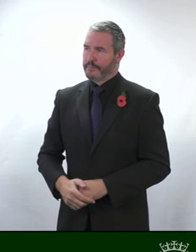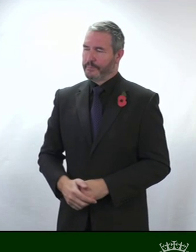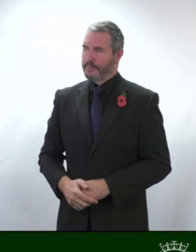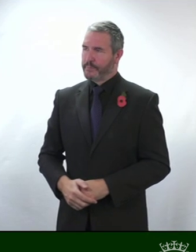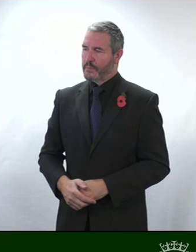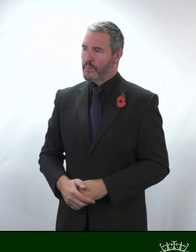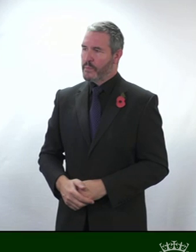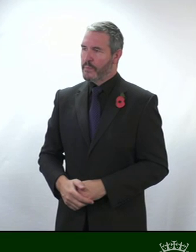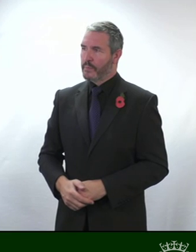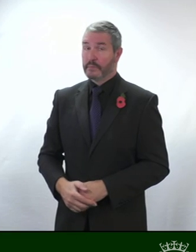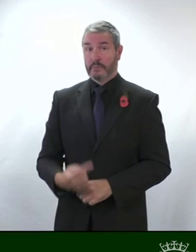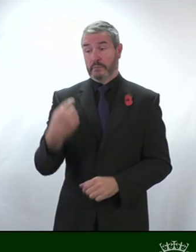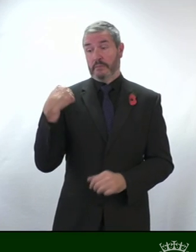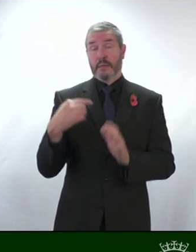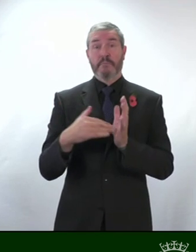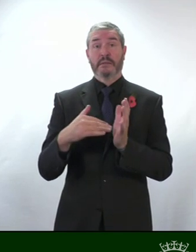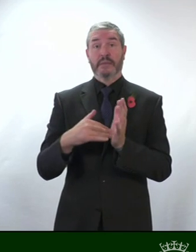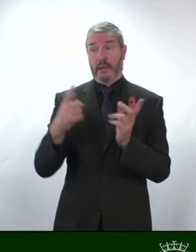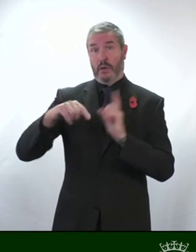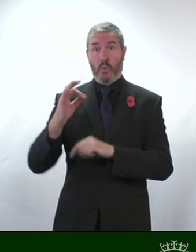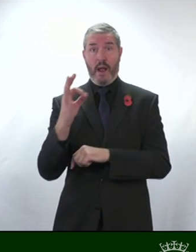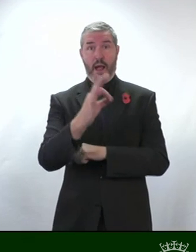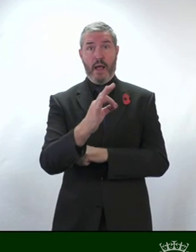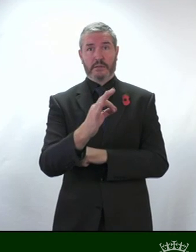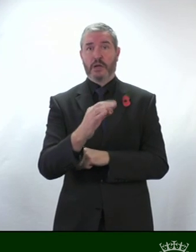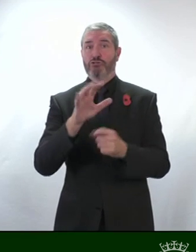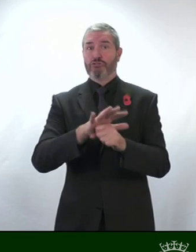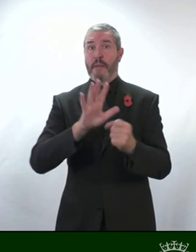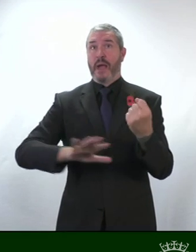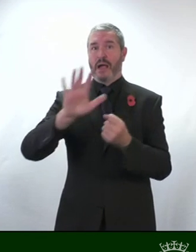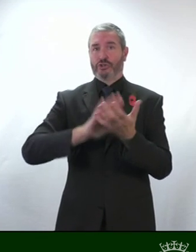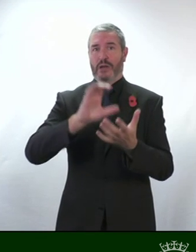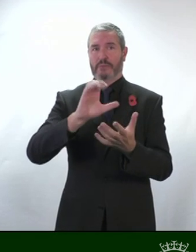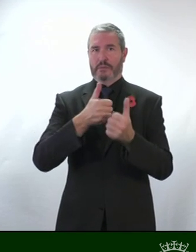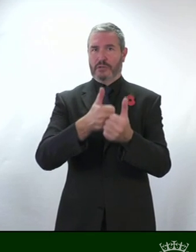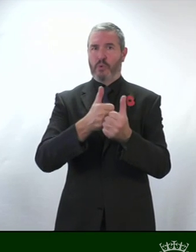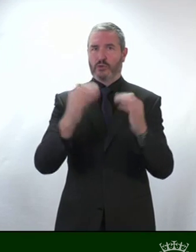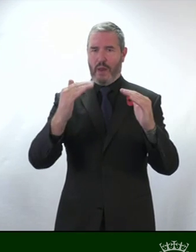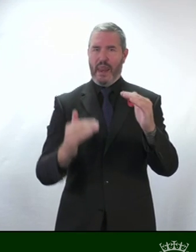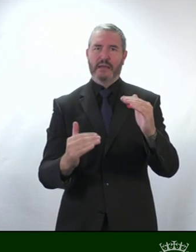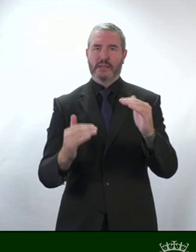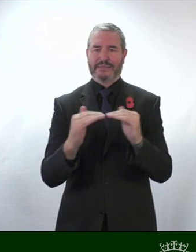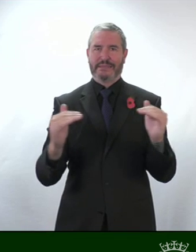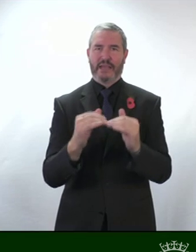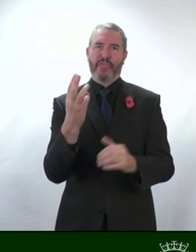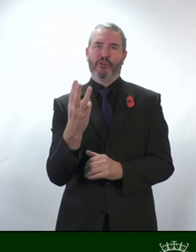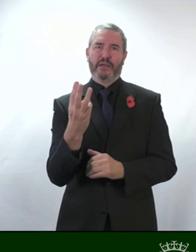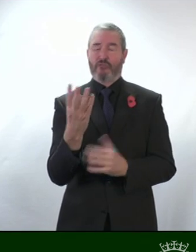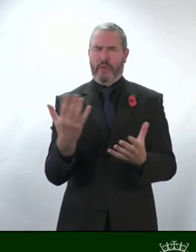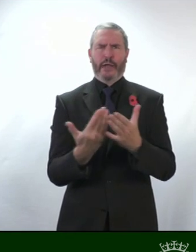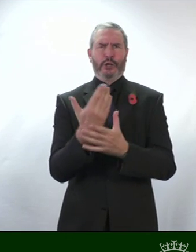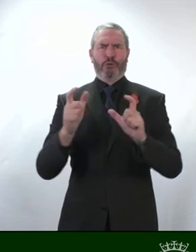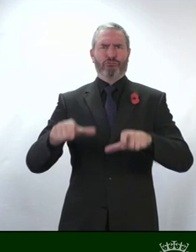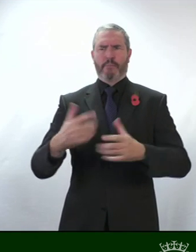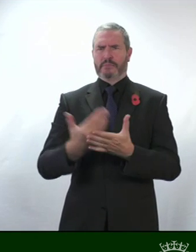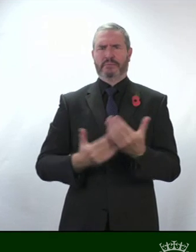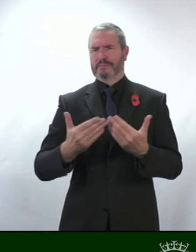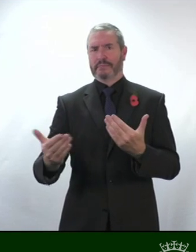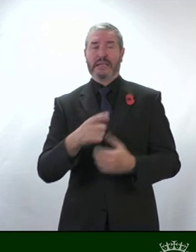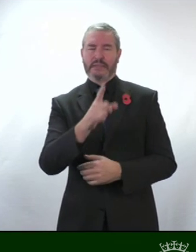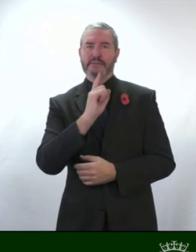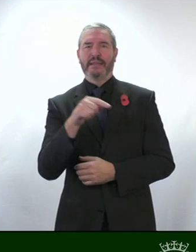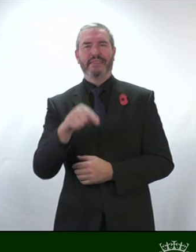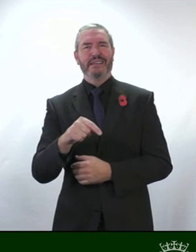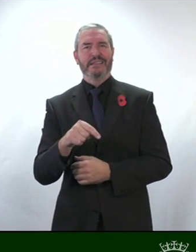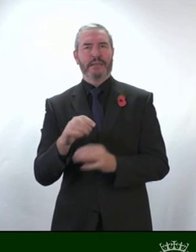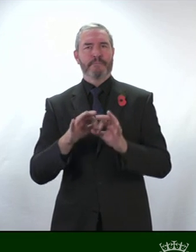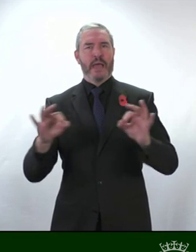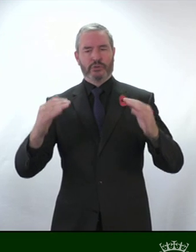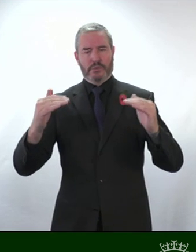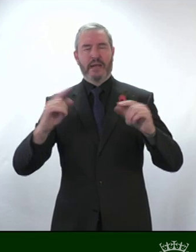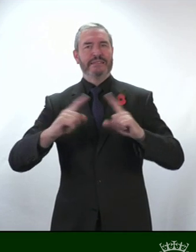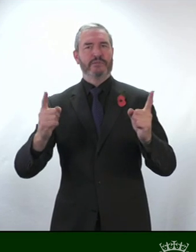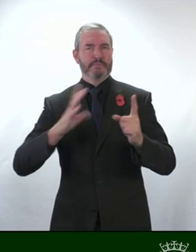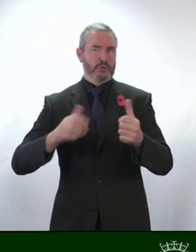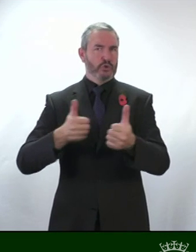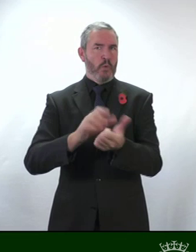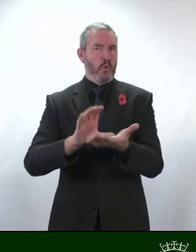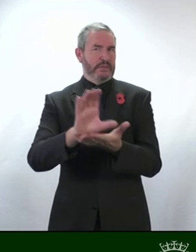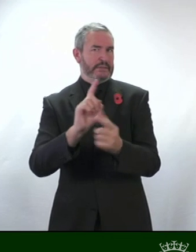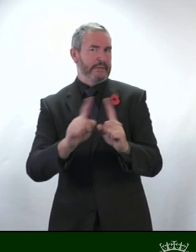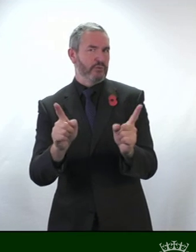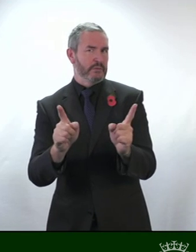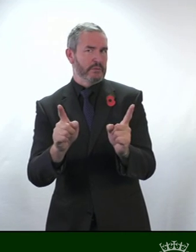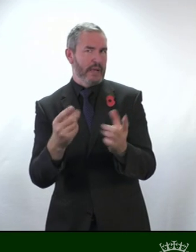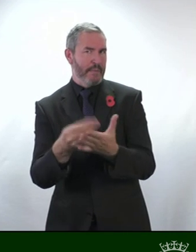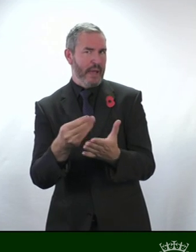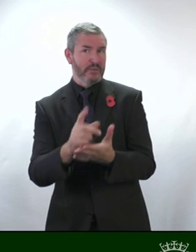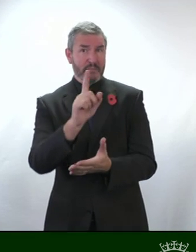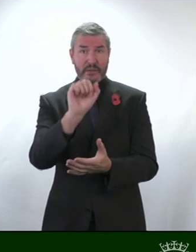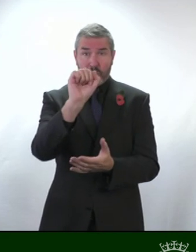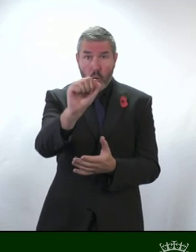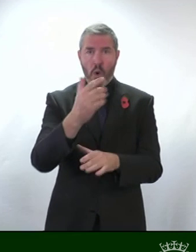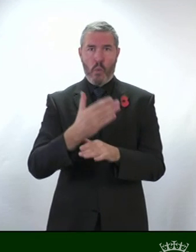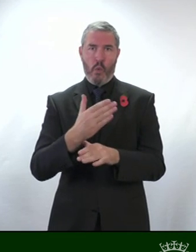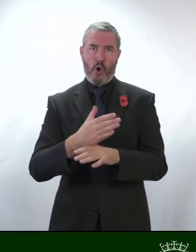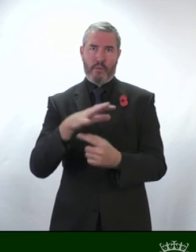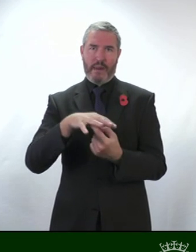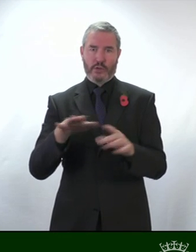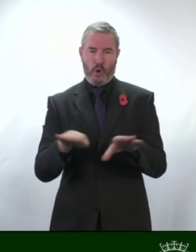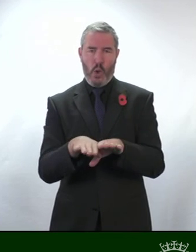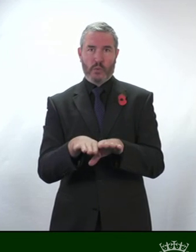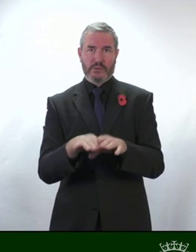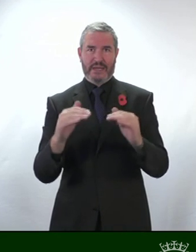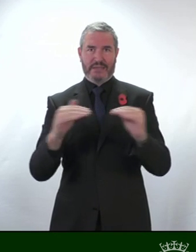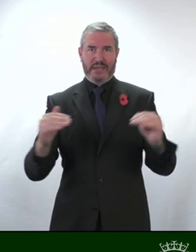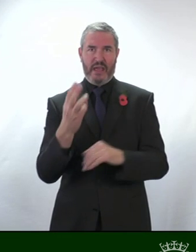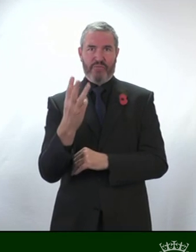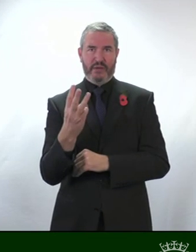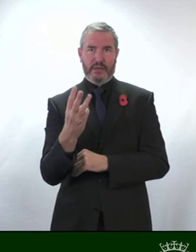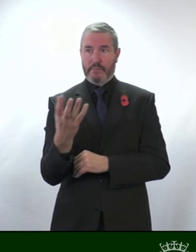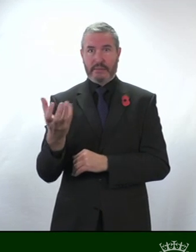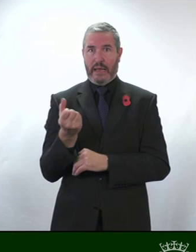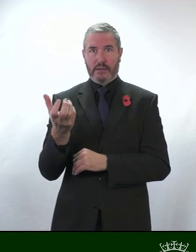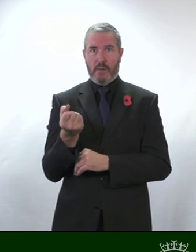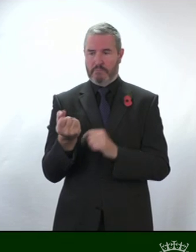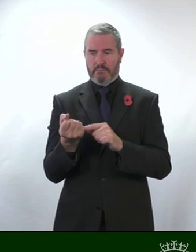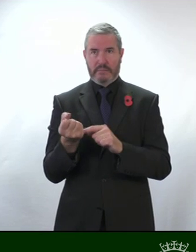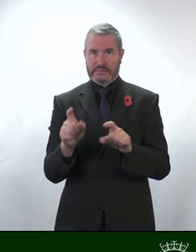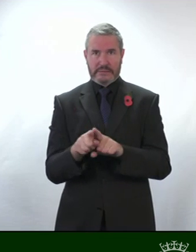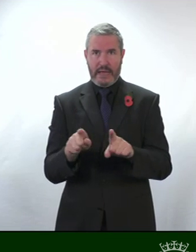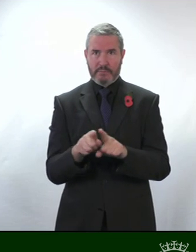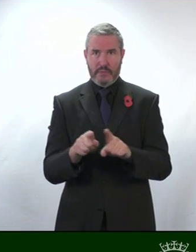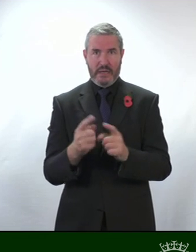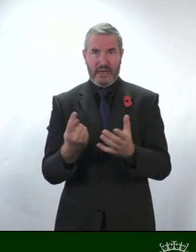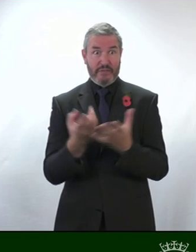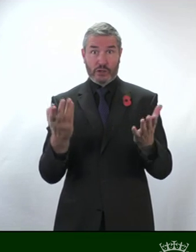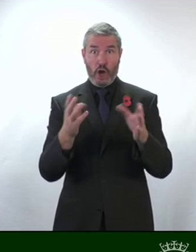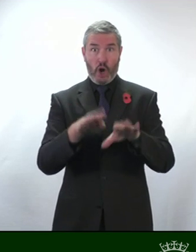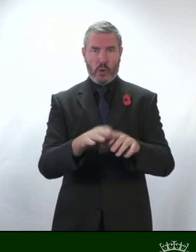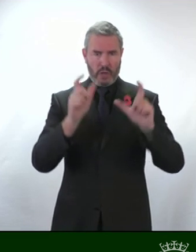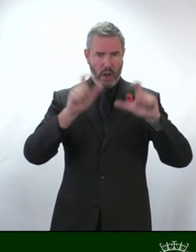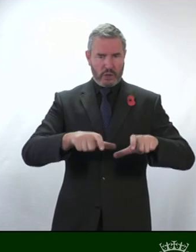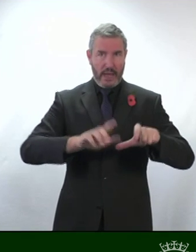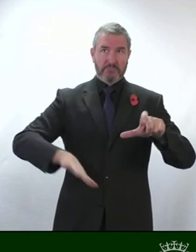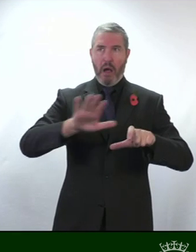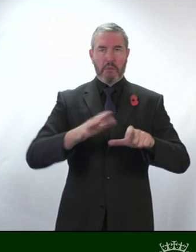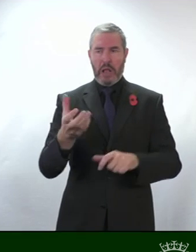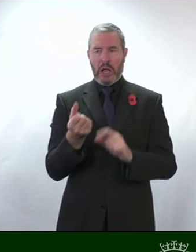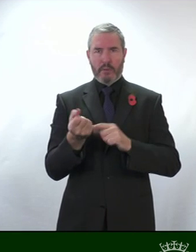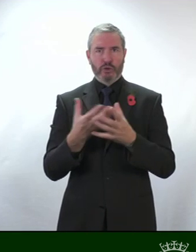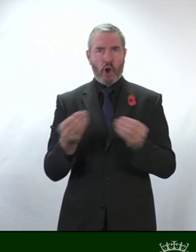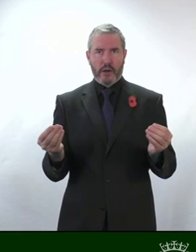On Monday, the Prime Minister was asked why people in Greater Manchester were offered less support under tier 3 than is available under the new restrictions, and he said that these were different measures, and so required different support packages, but if your work- place is closed under tier 3 restrictions, you lose your income just as surely as you do if your workplace is closed under the new national lockdown.